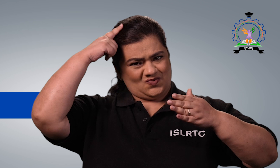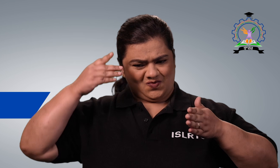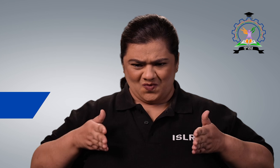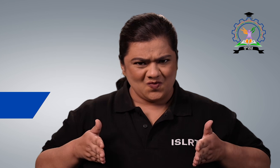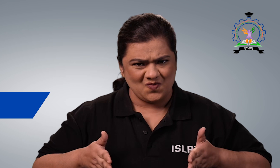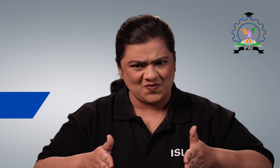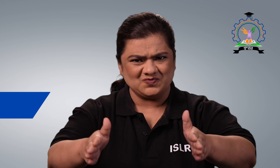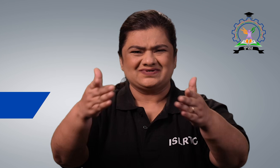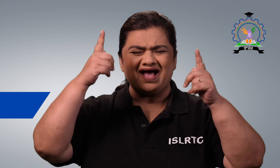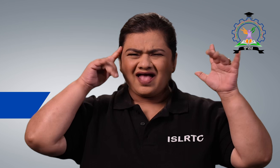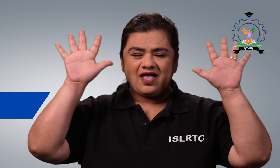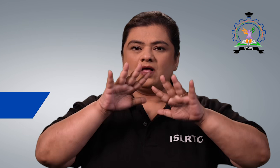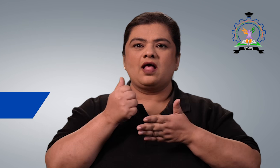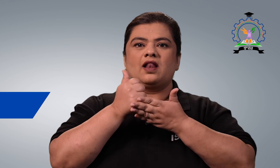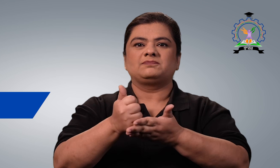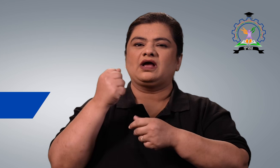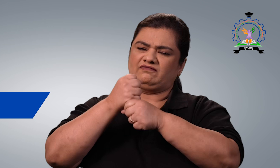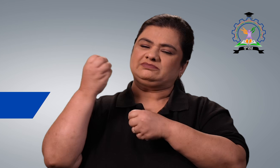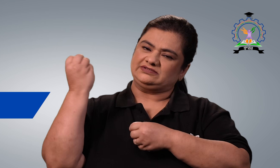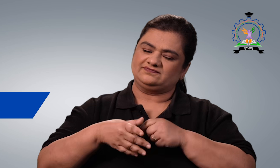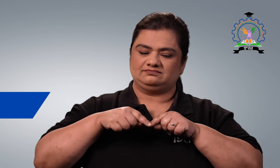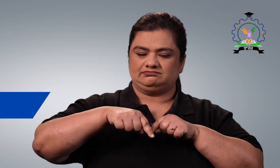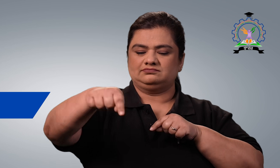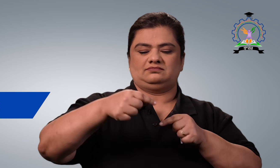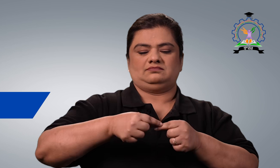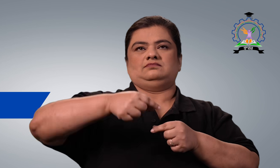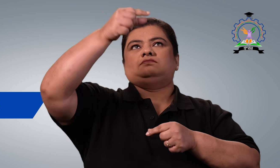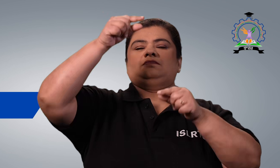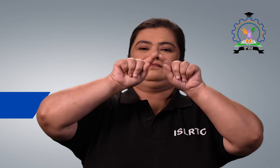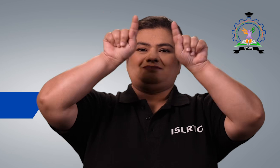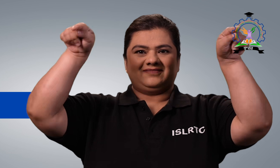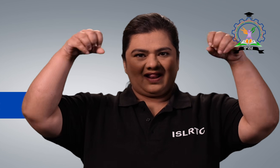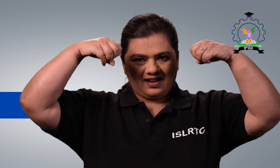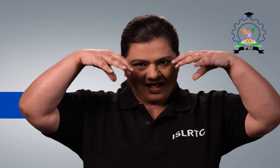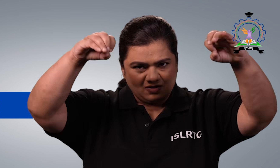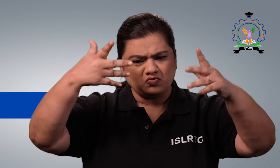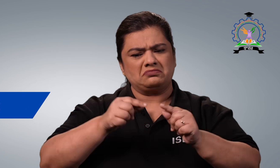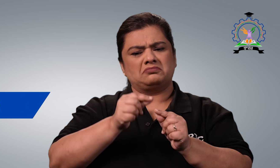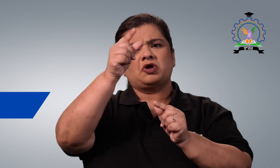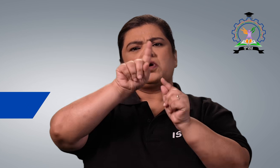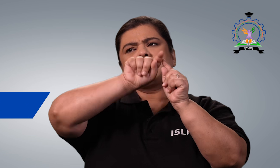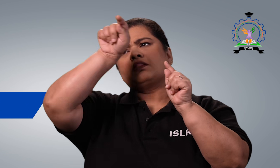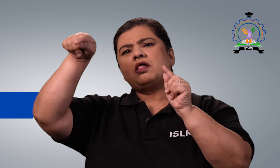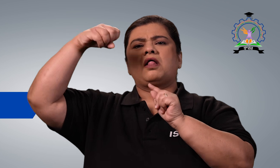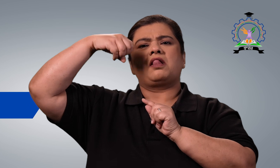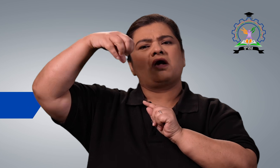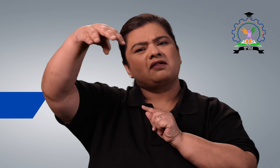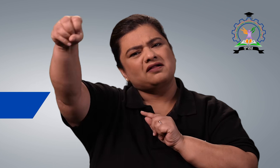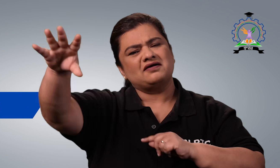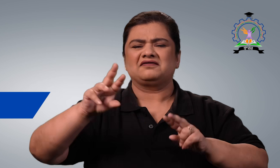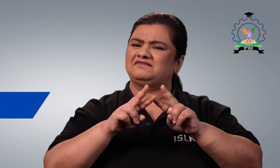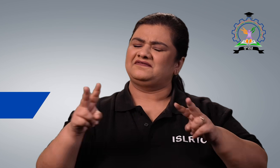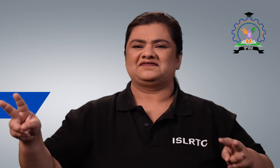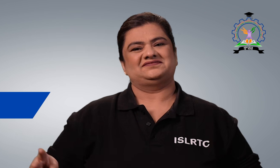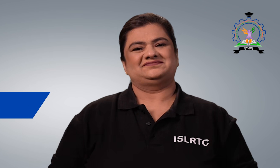Streetlights are government-installed fixtures along streets and roads that illuminate the area at night, typically positioned on both sides or in the center.